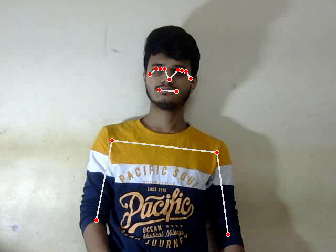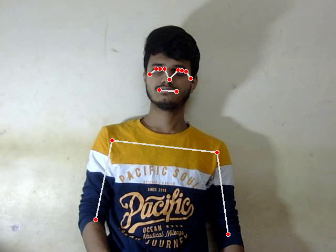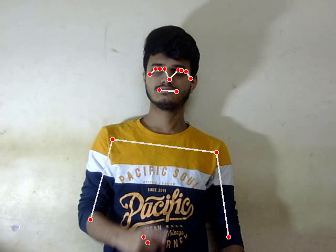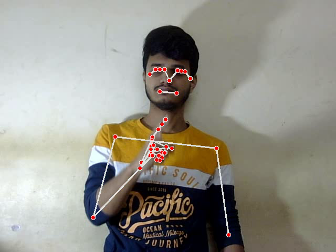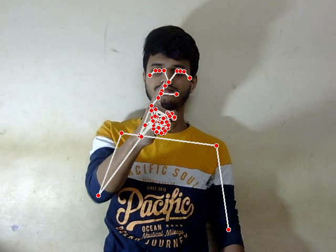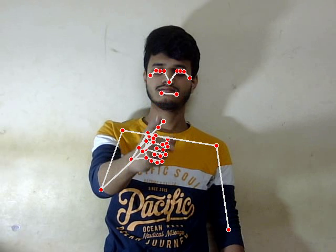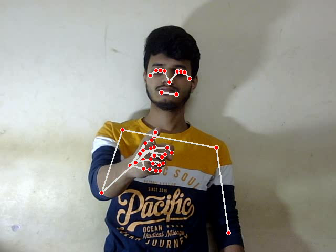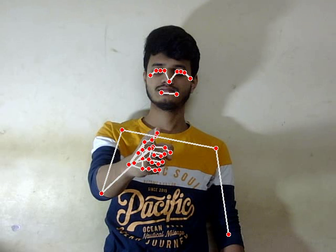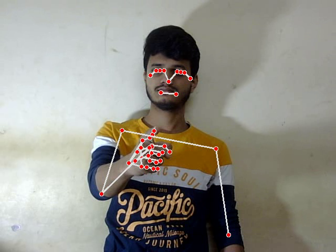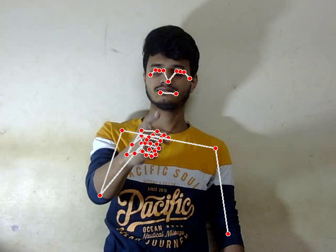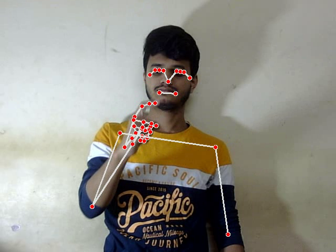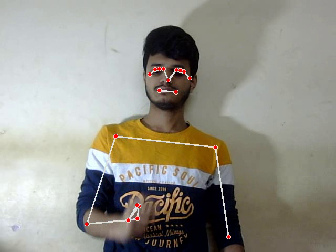you